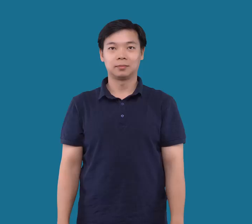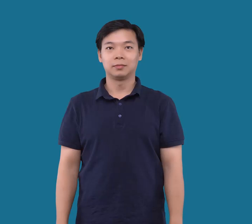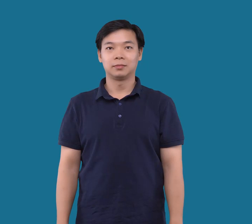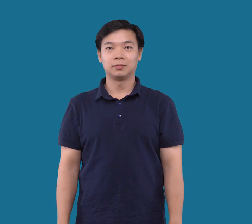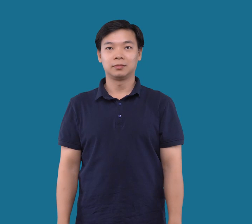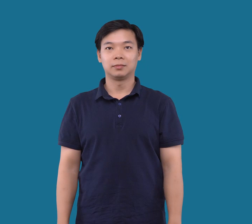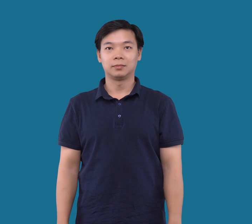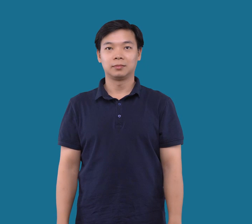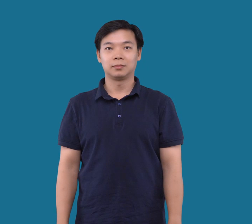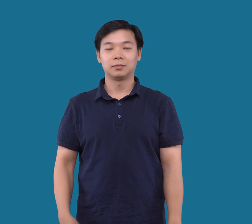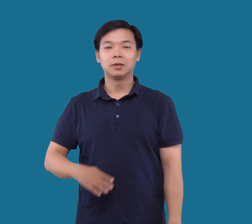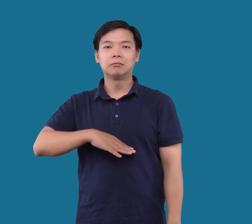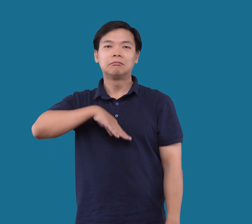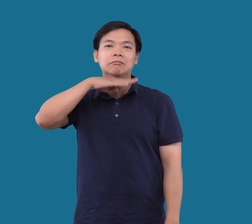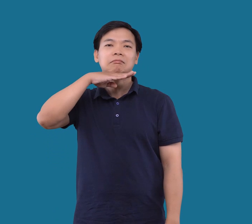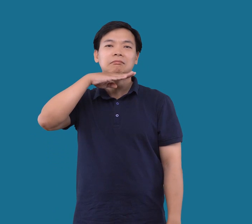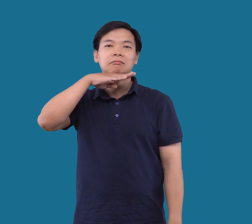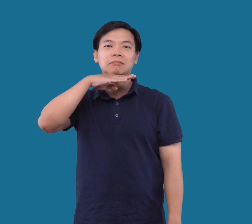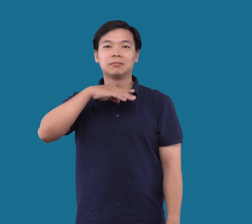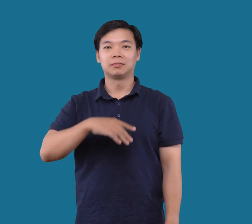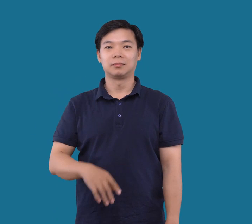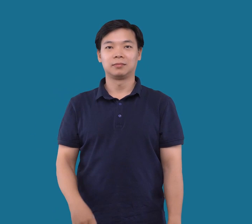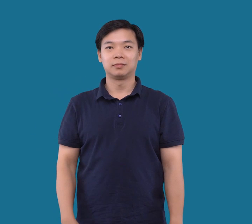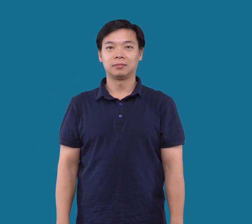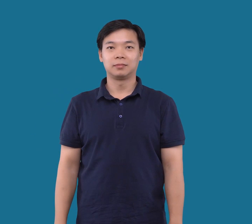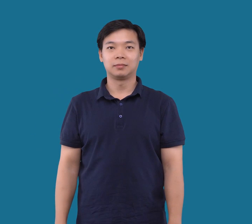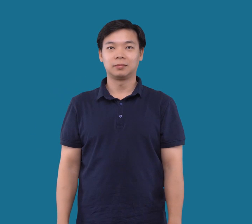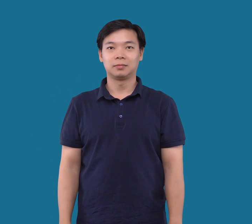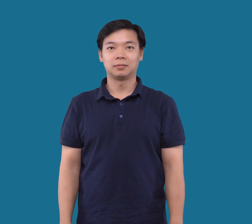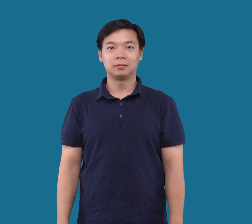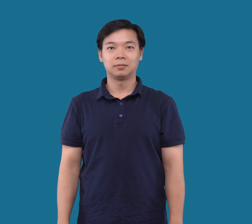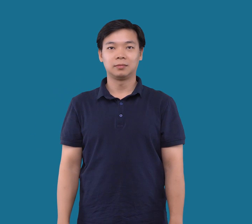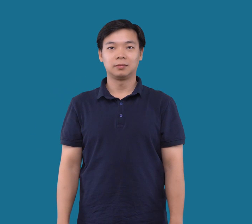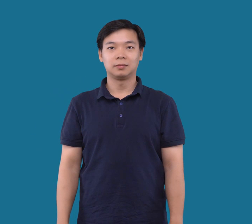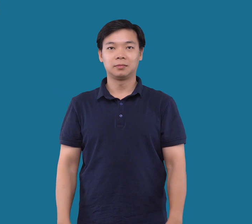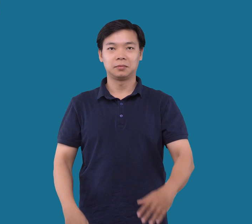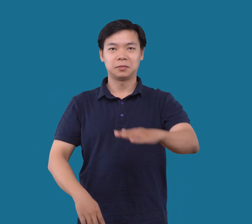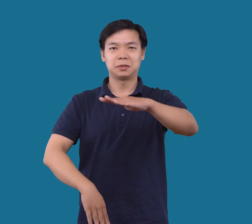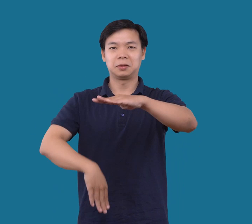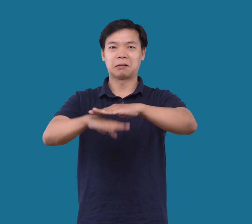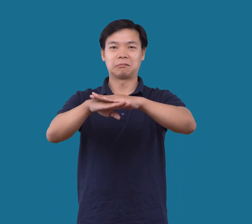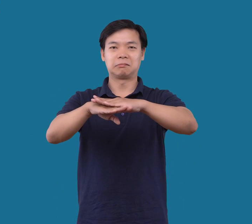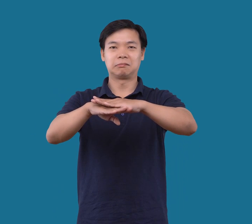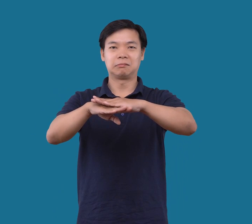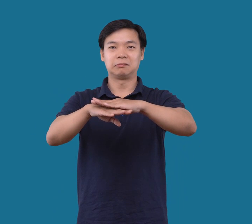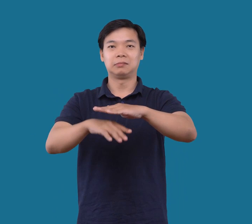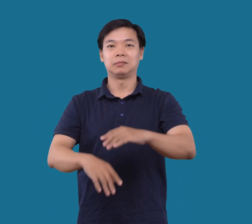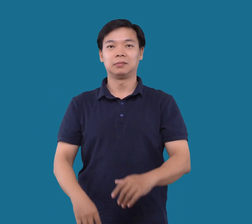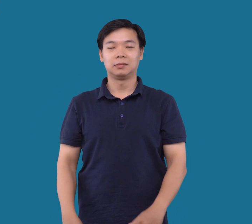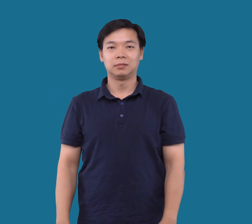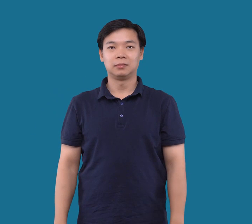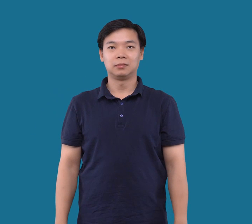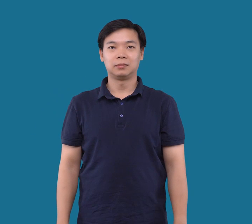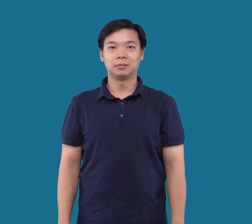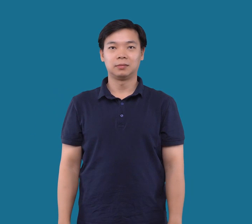đầy